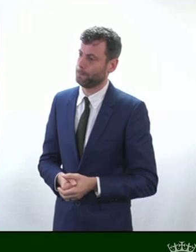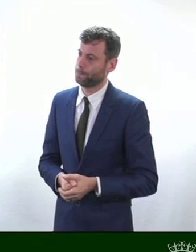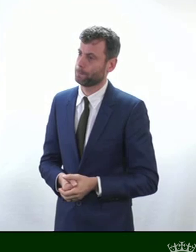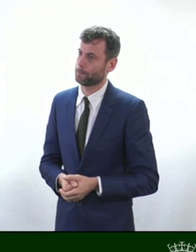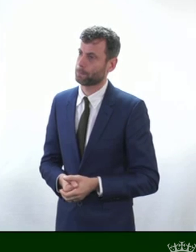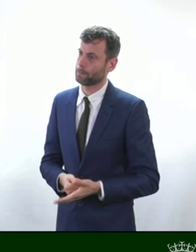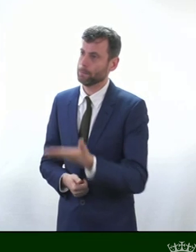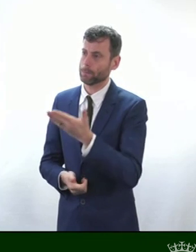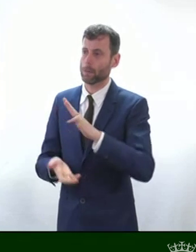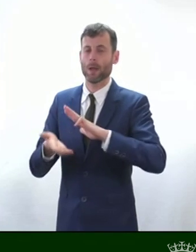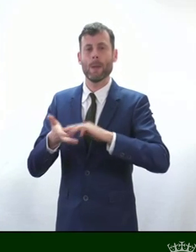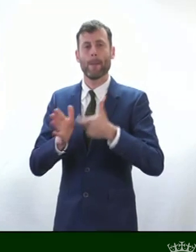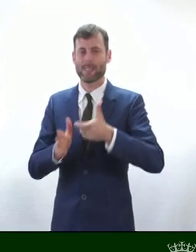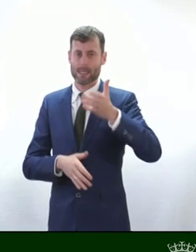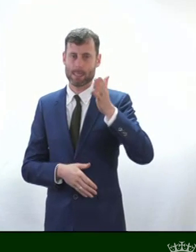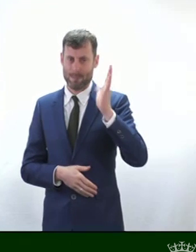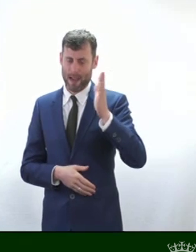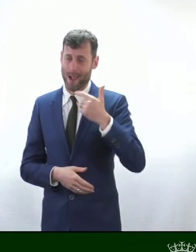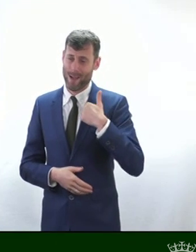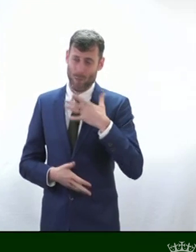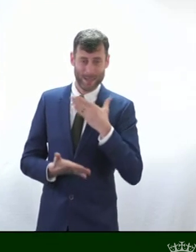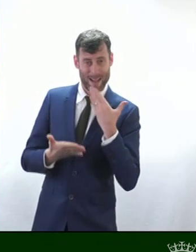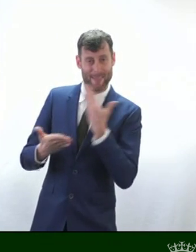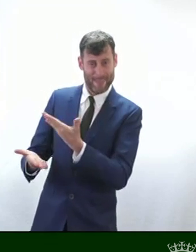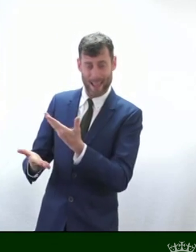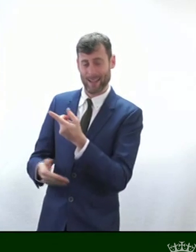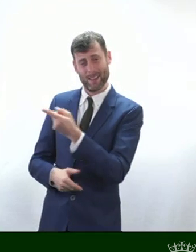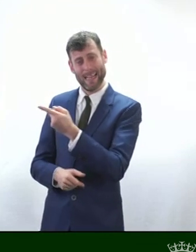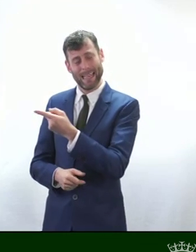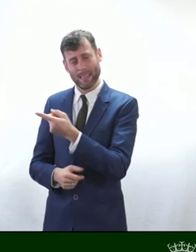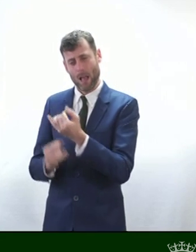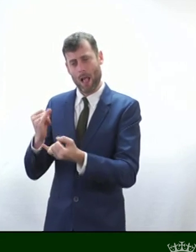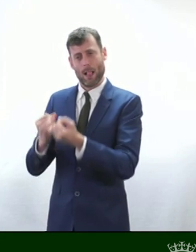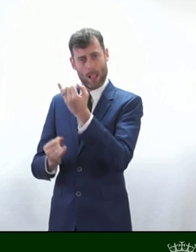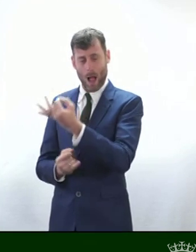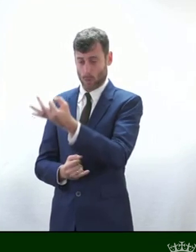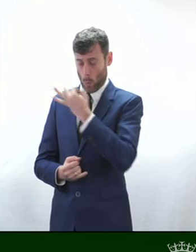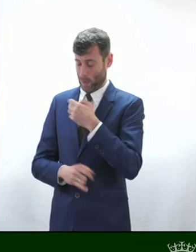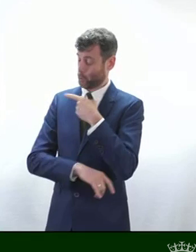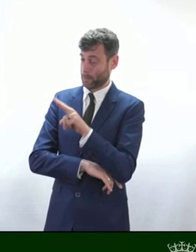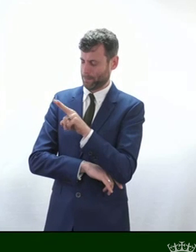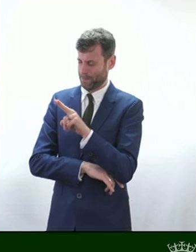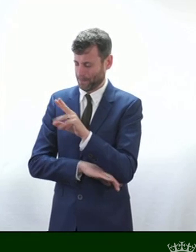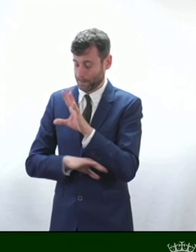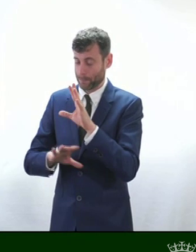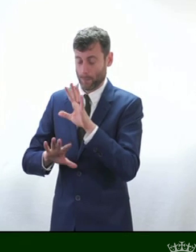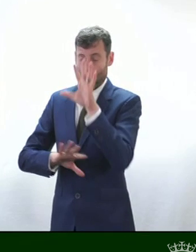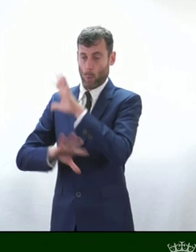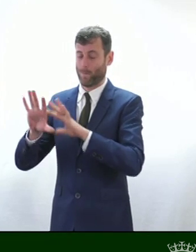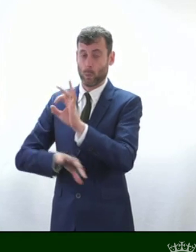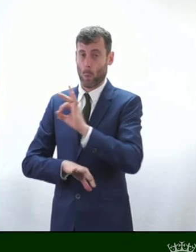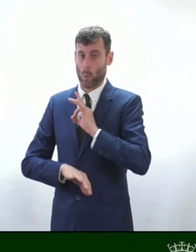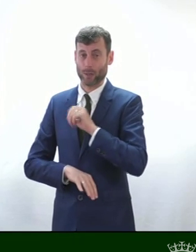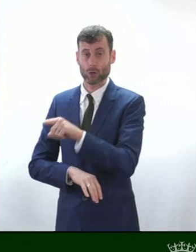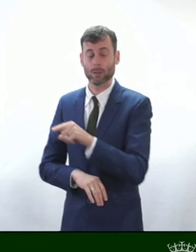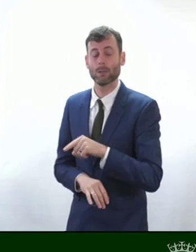I want to thank the right hon. and learned Gentleman for his final baffling question.